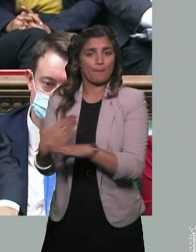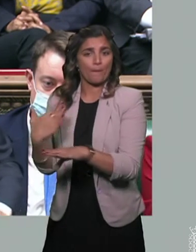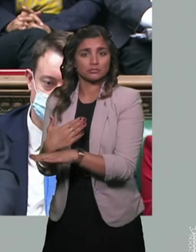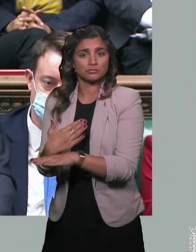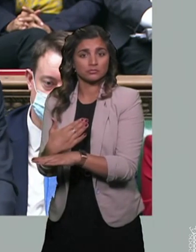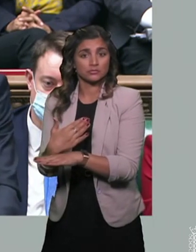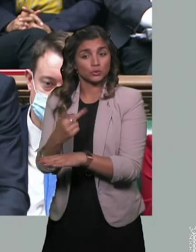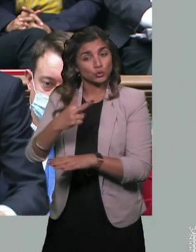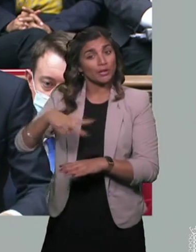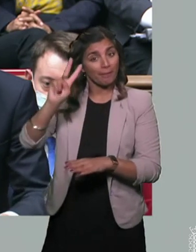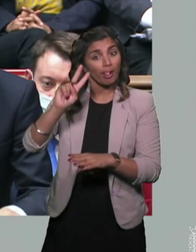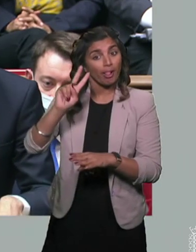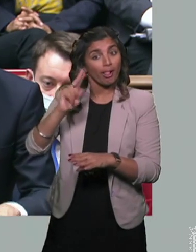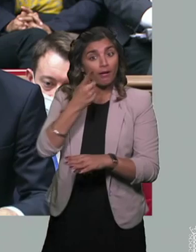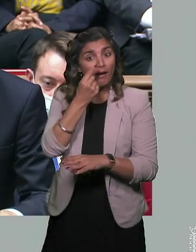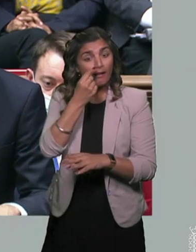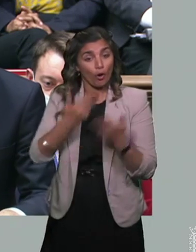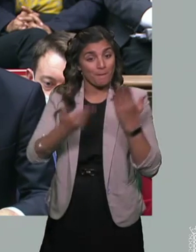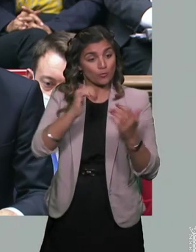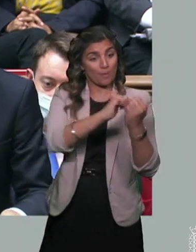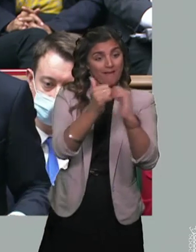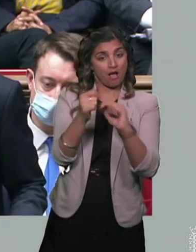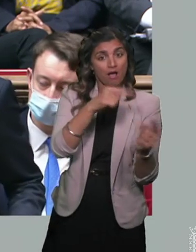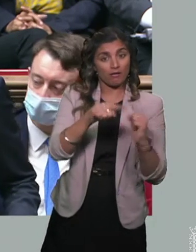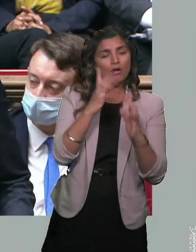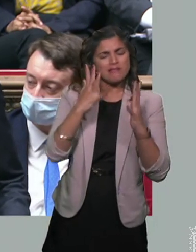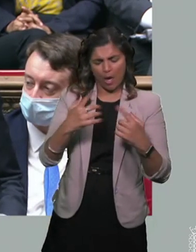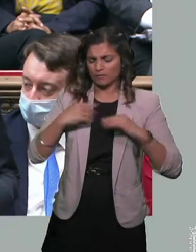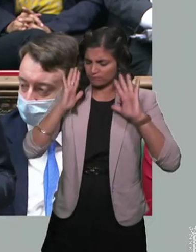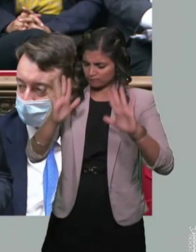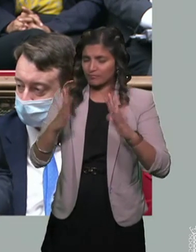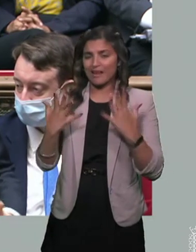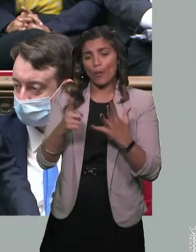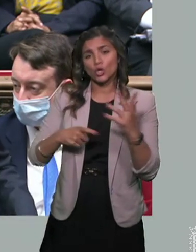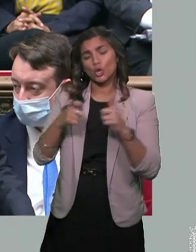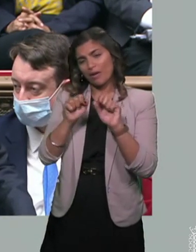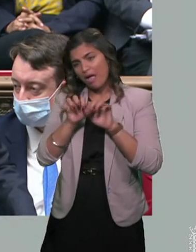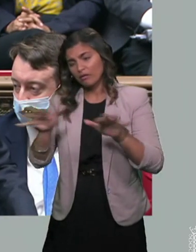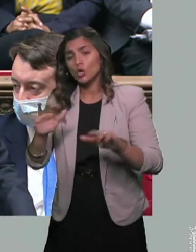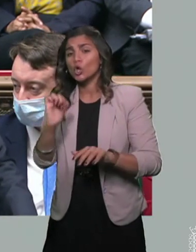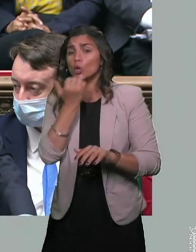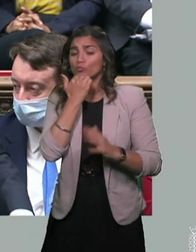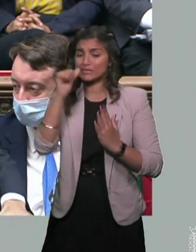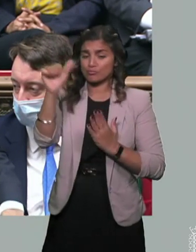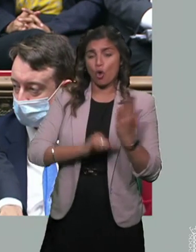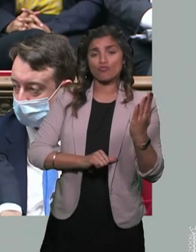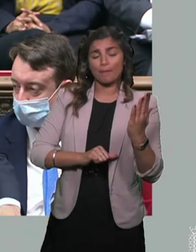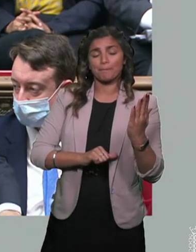So today, I can announce a new UK-wide numeracy programme: Multiply.